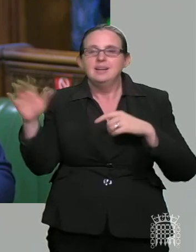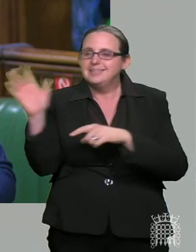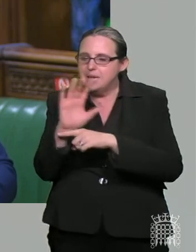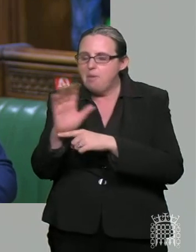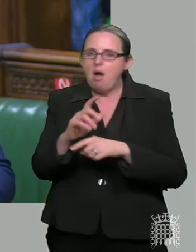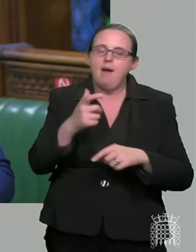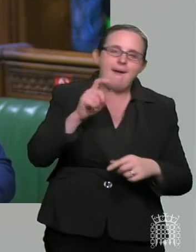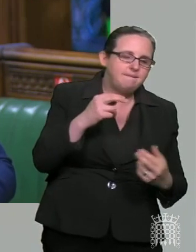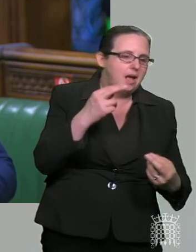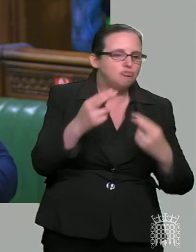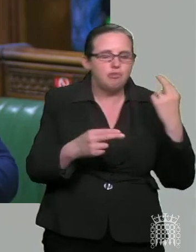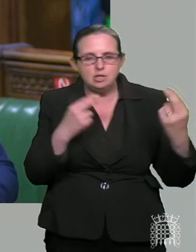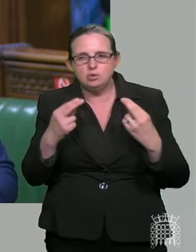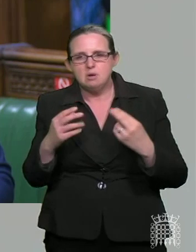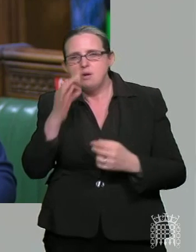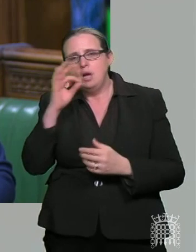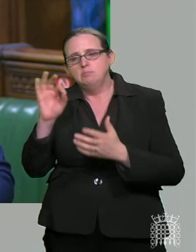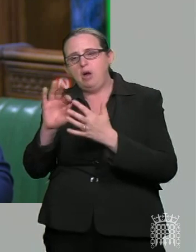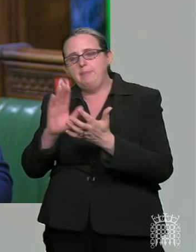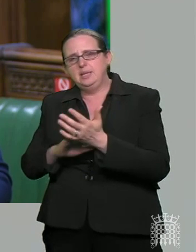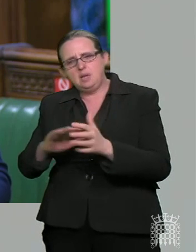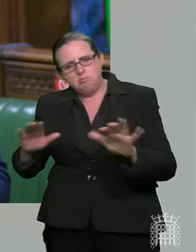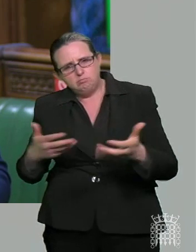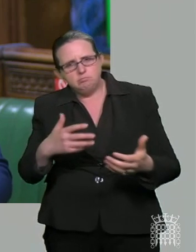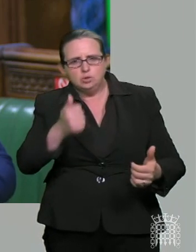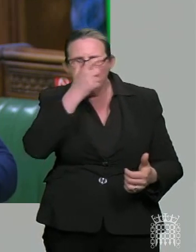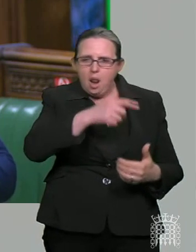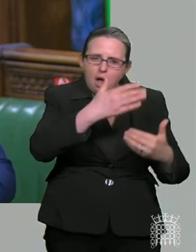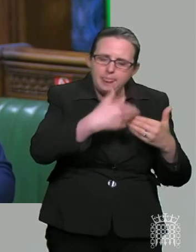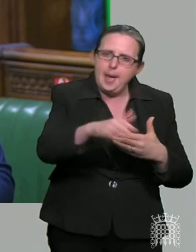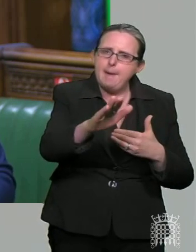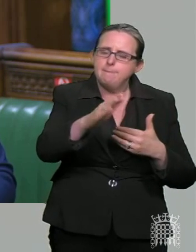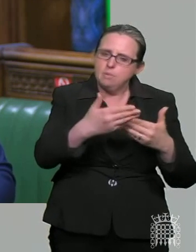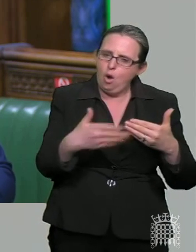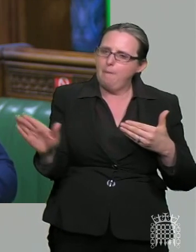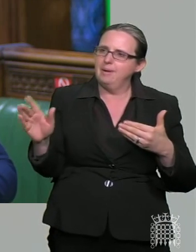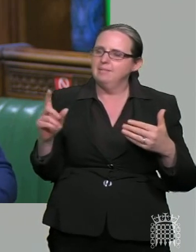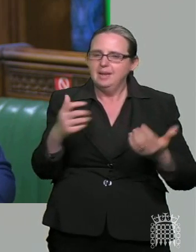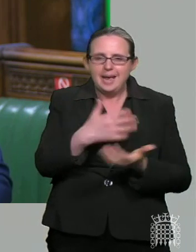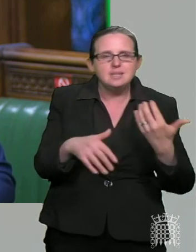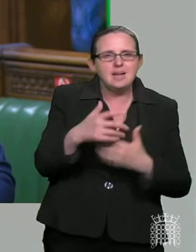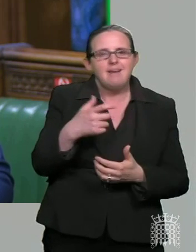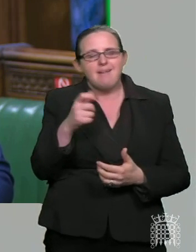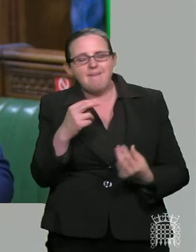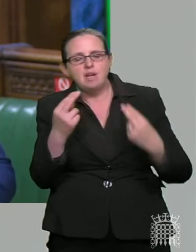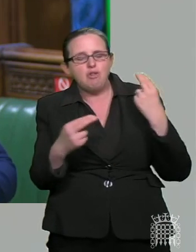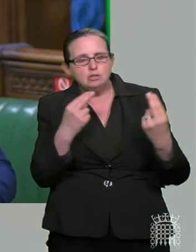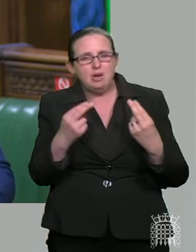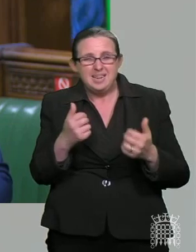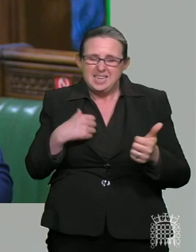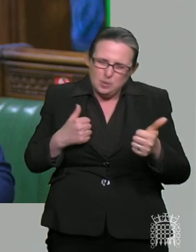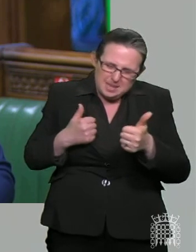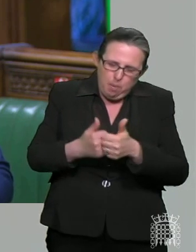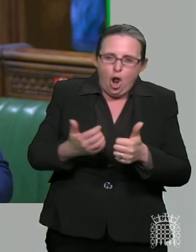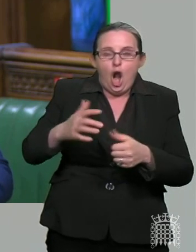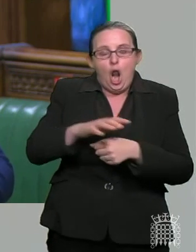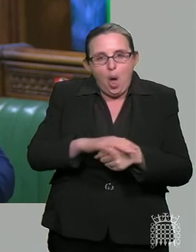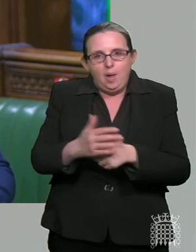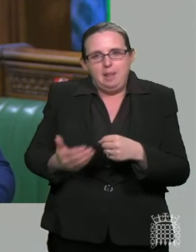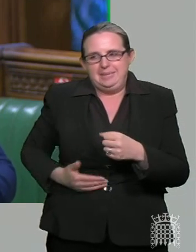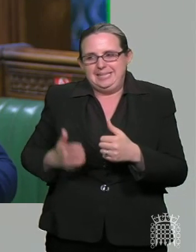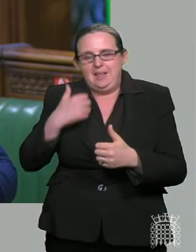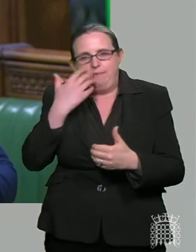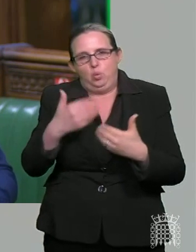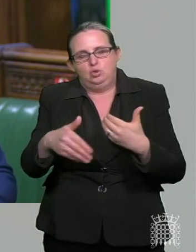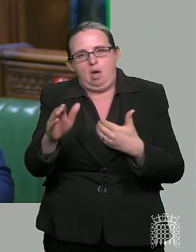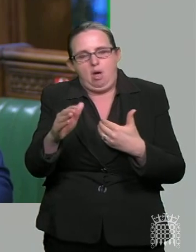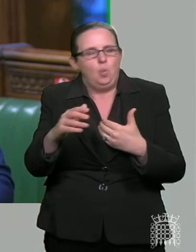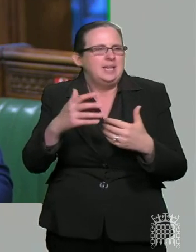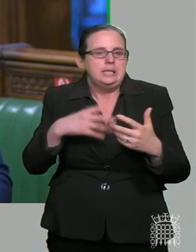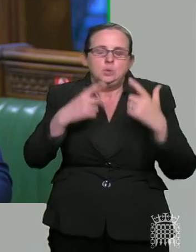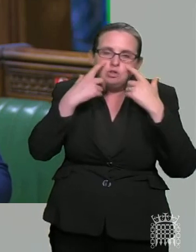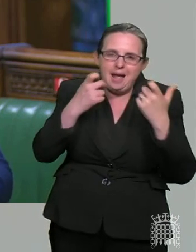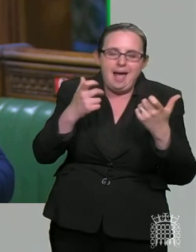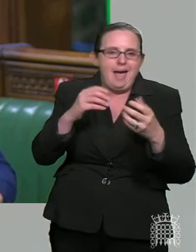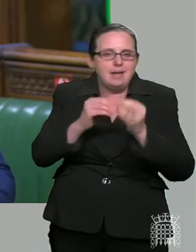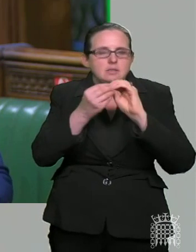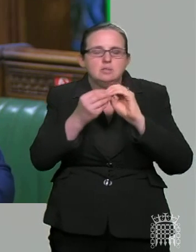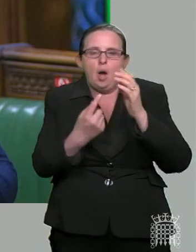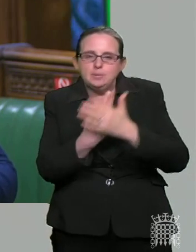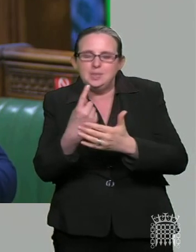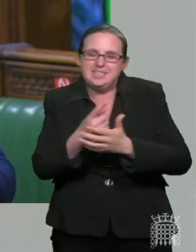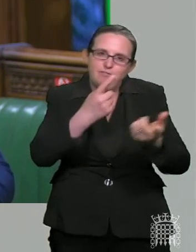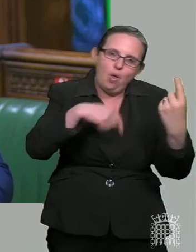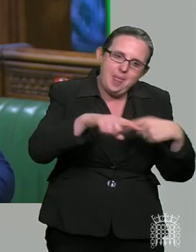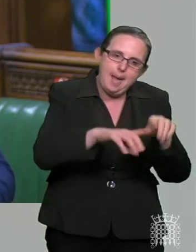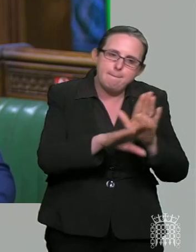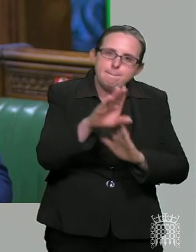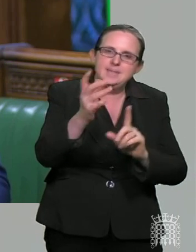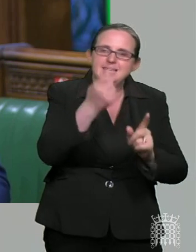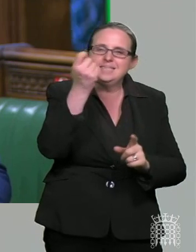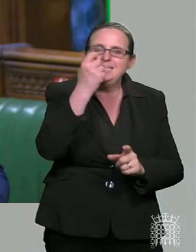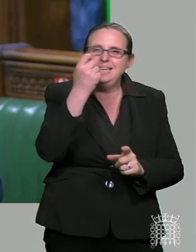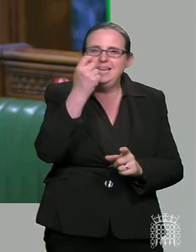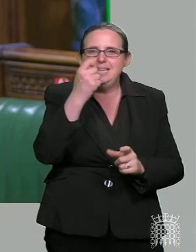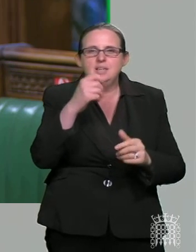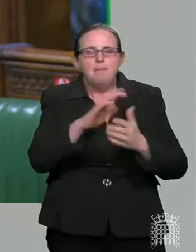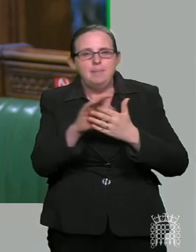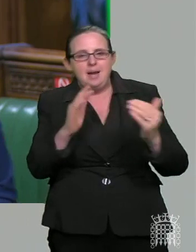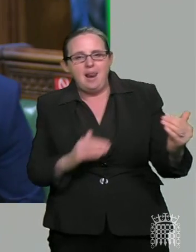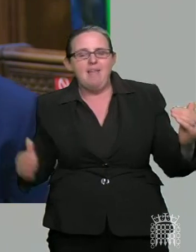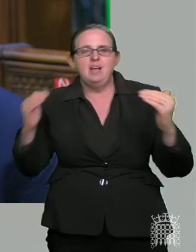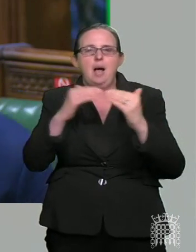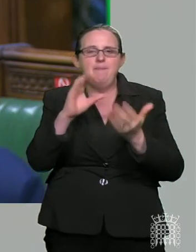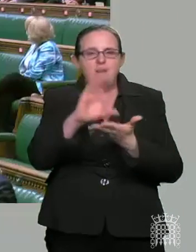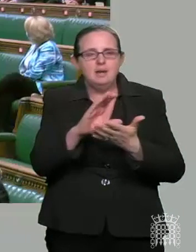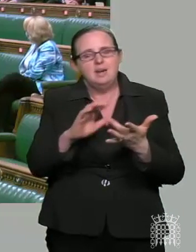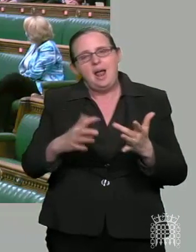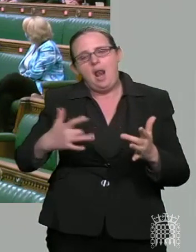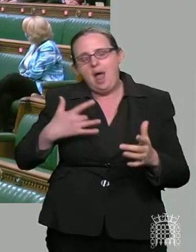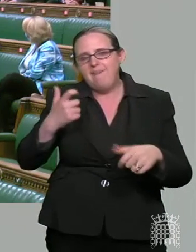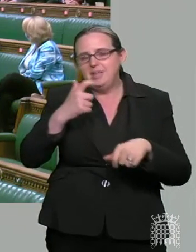Would the Prime Minister join me in wishing them all the best of luck as they get back on their feet, and does he agree with me that if we are to support local businesses in the long term, we need to create the environment and the opportunities they need to succeed, and that includes schemes such as the levelling-up fund and the lifetime skills guarantee?